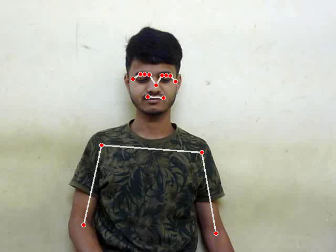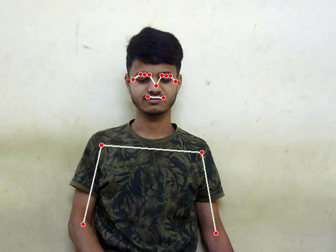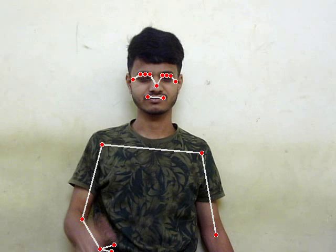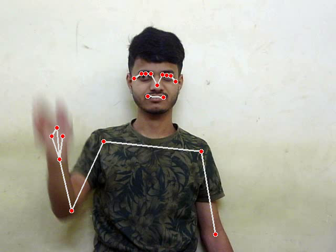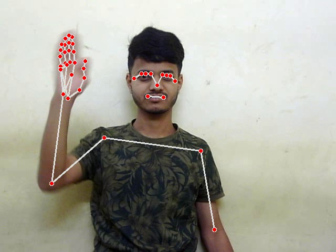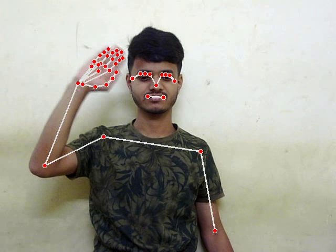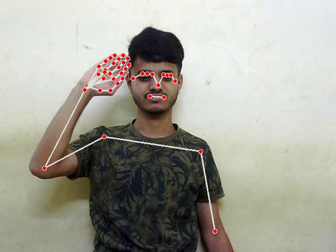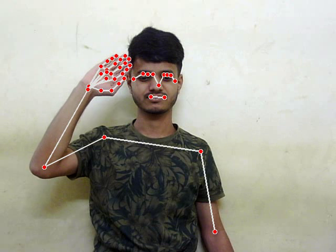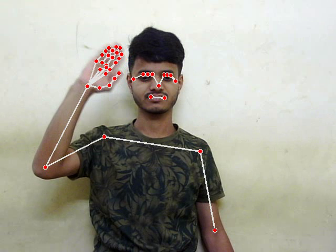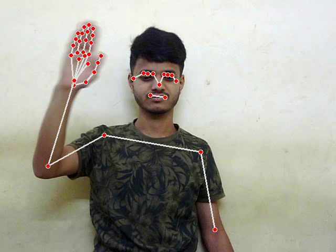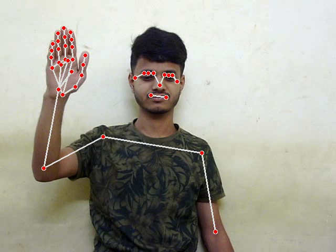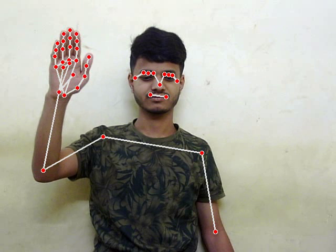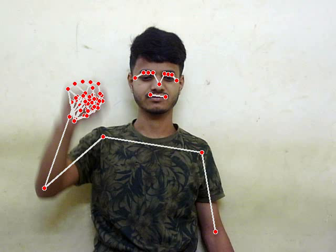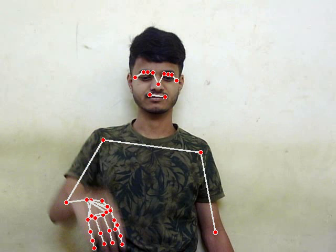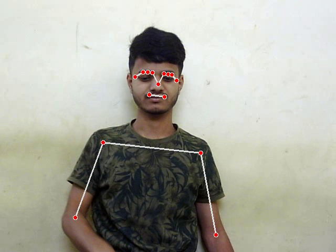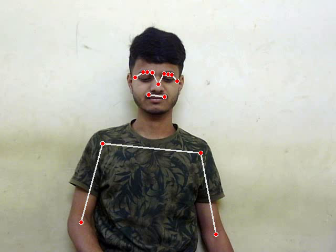hello